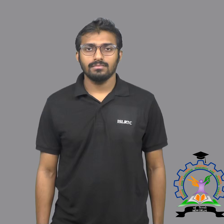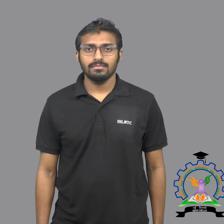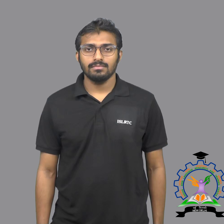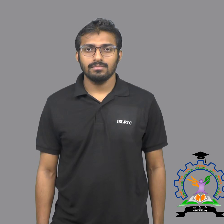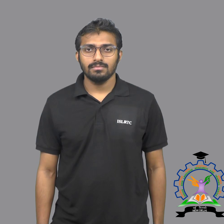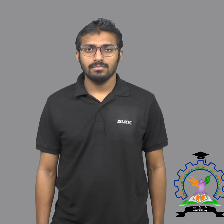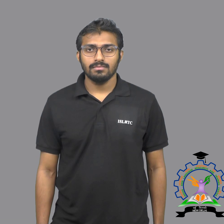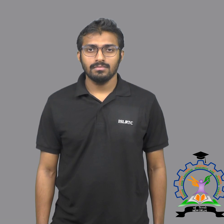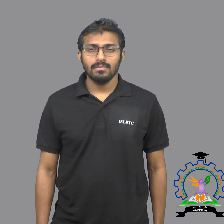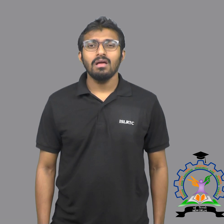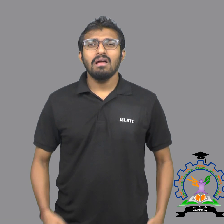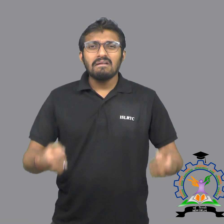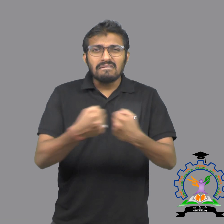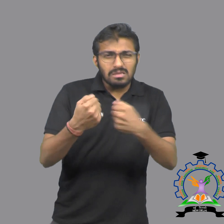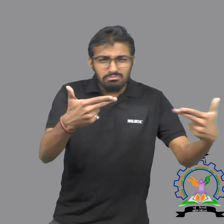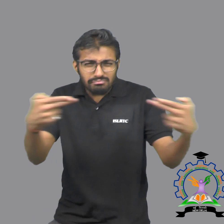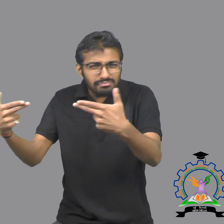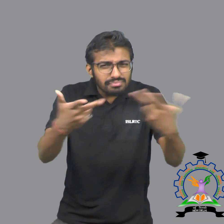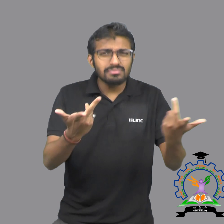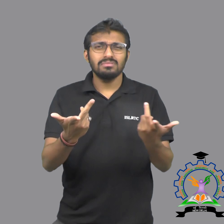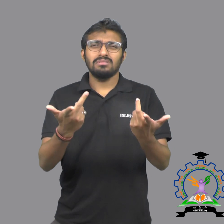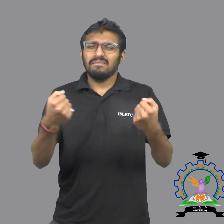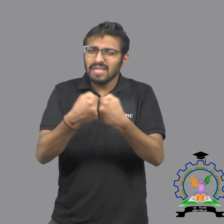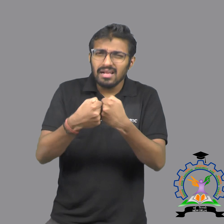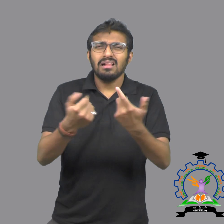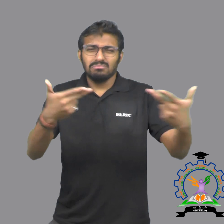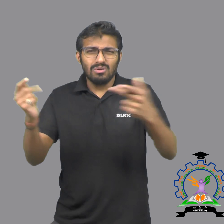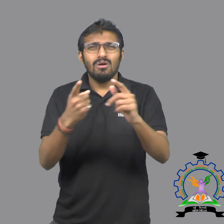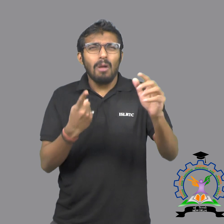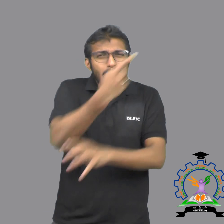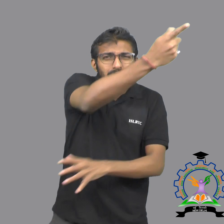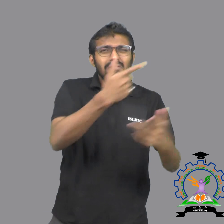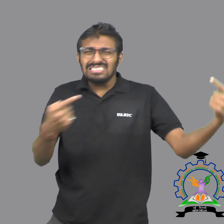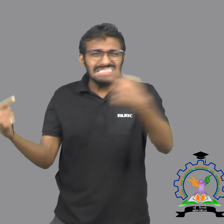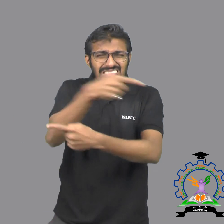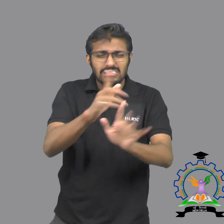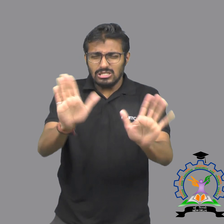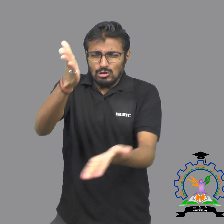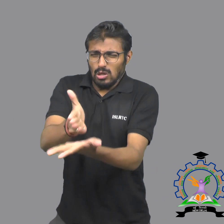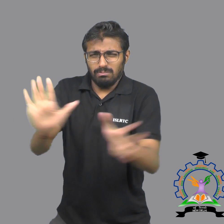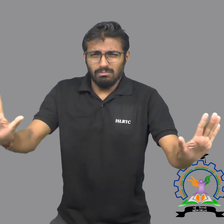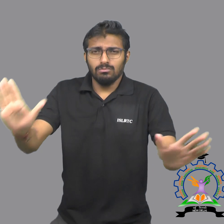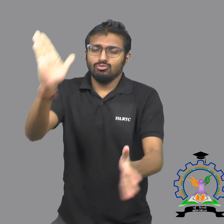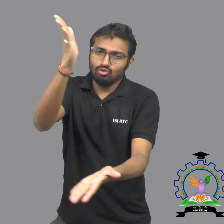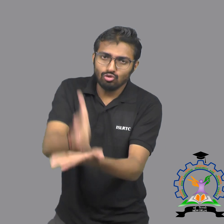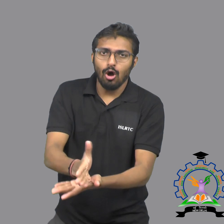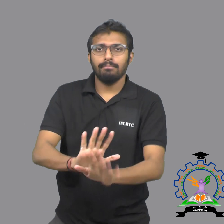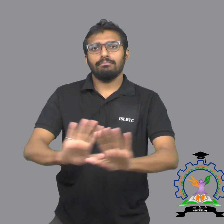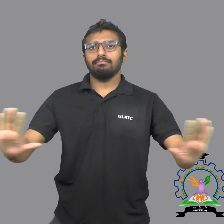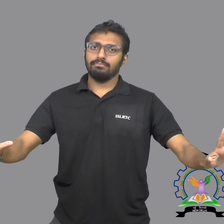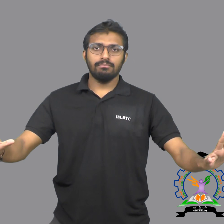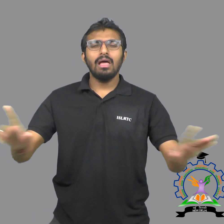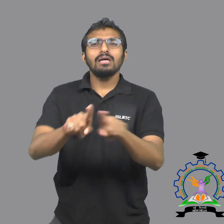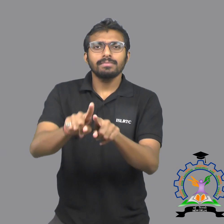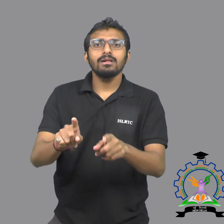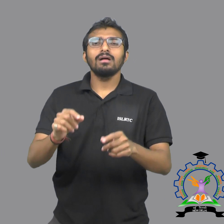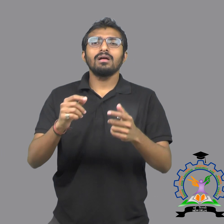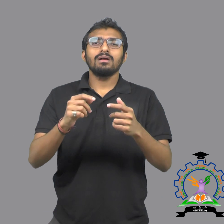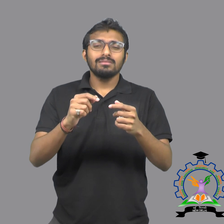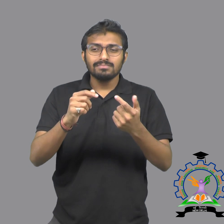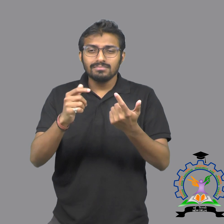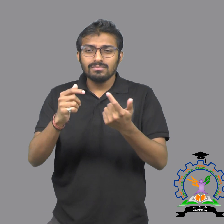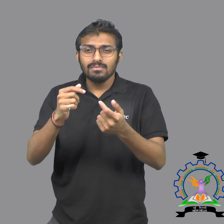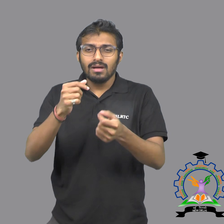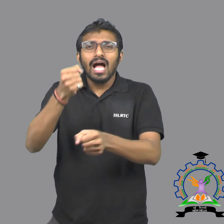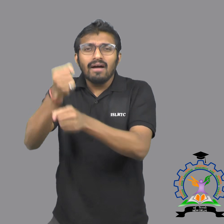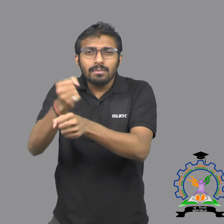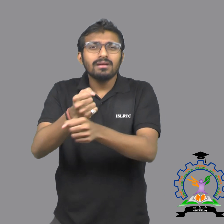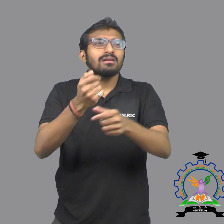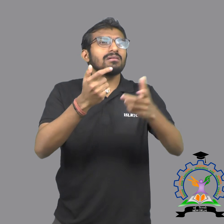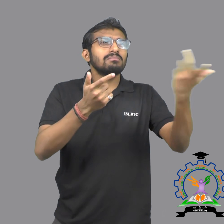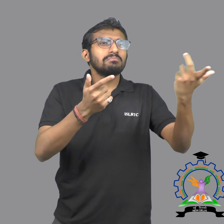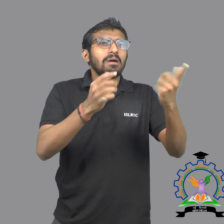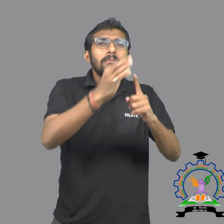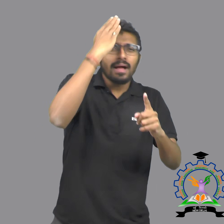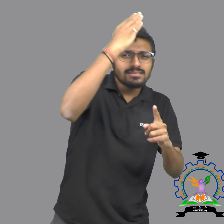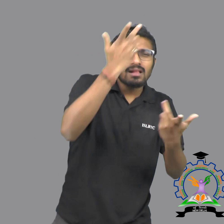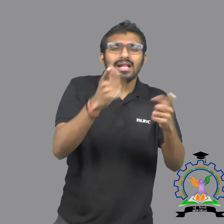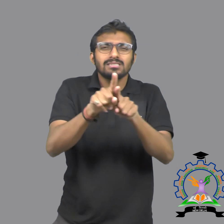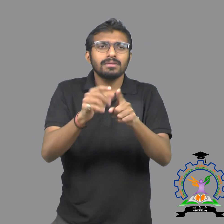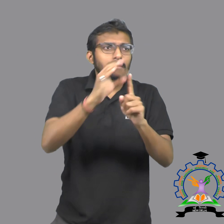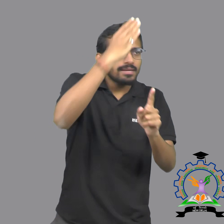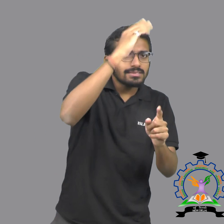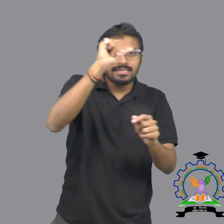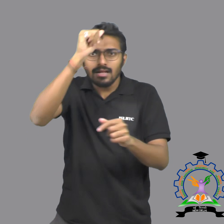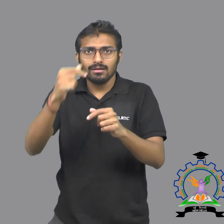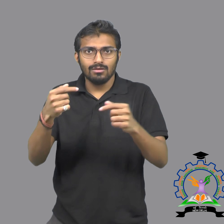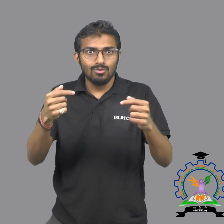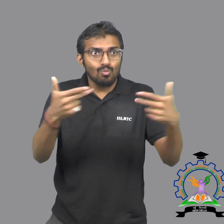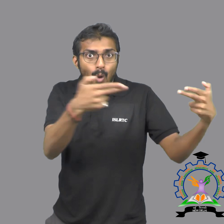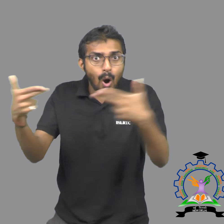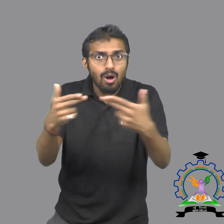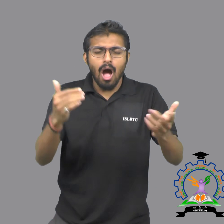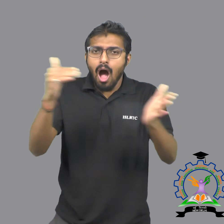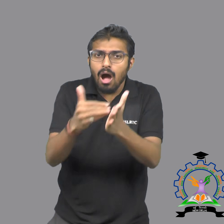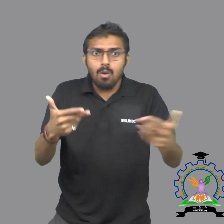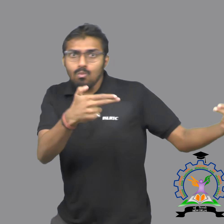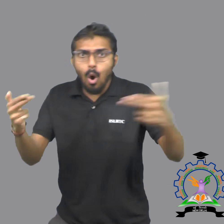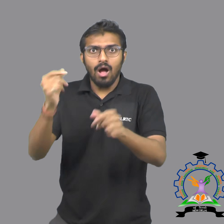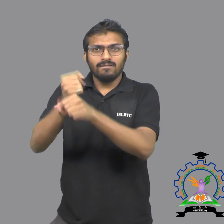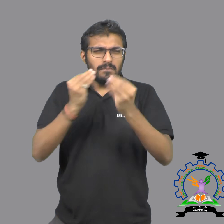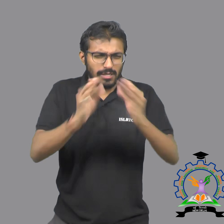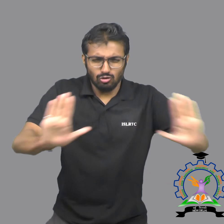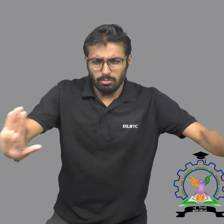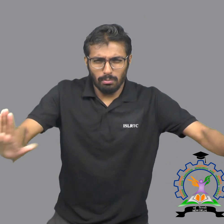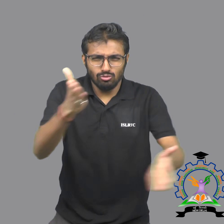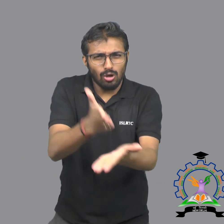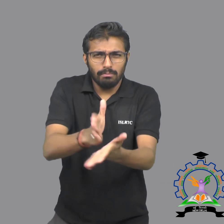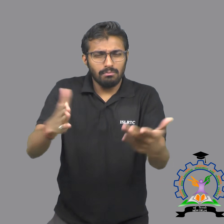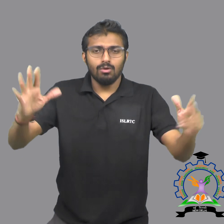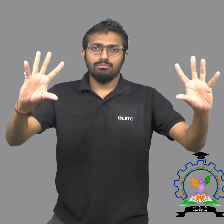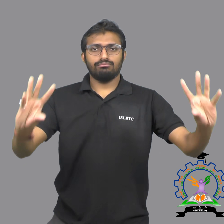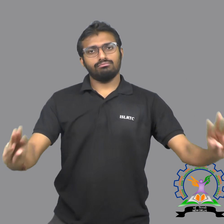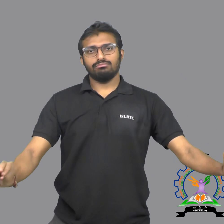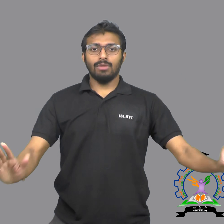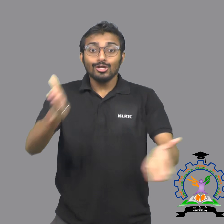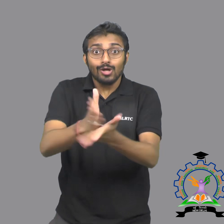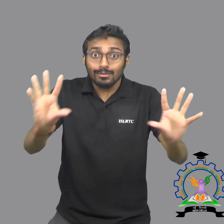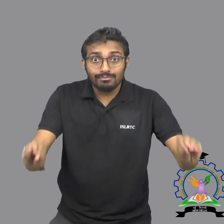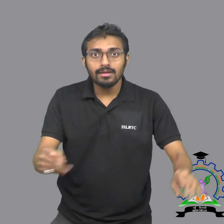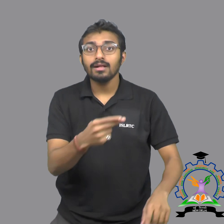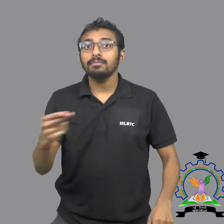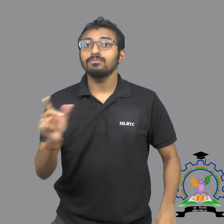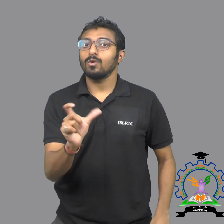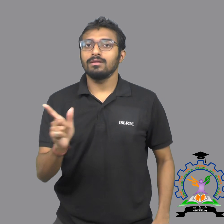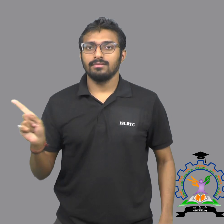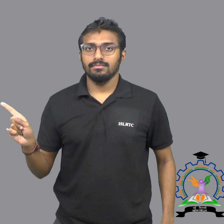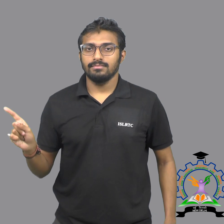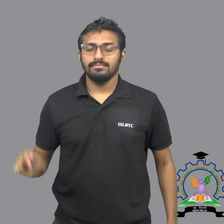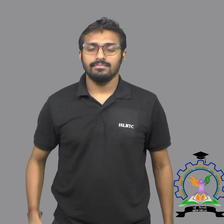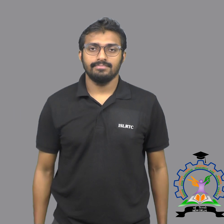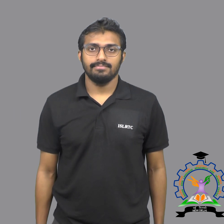Cease Fire